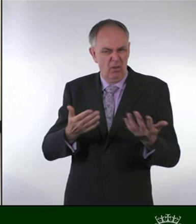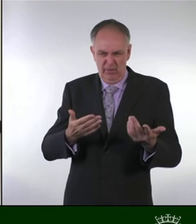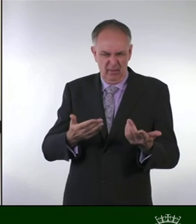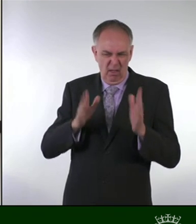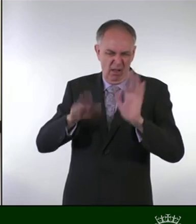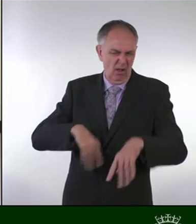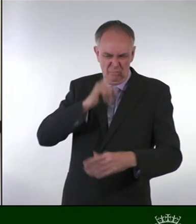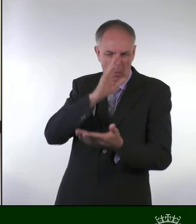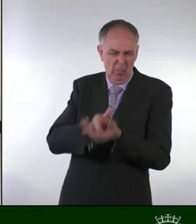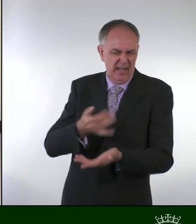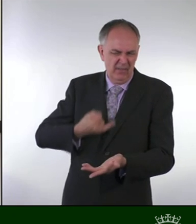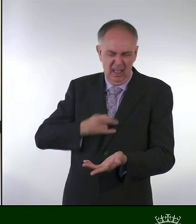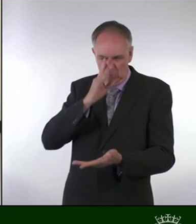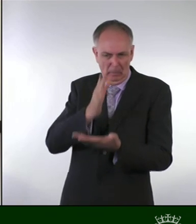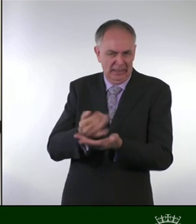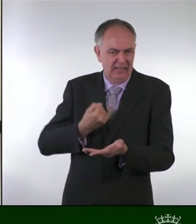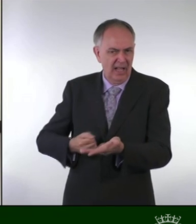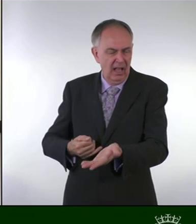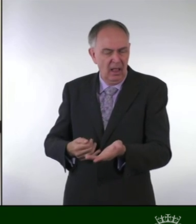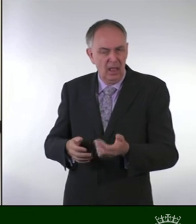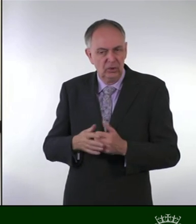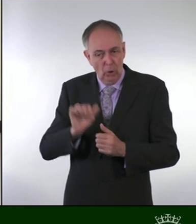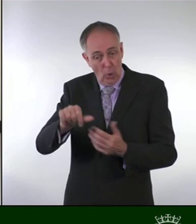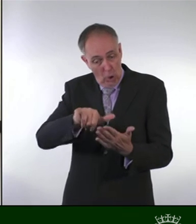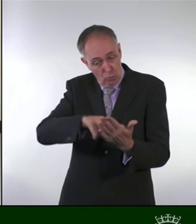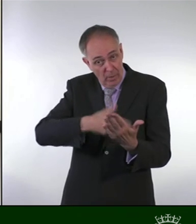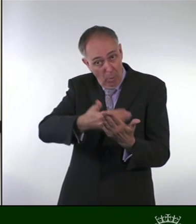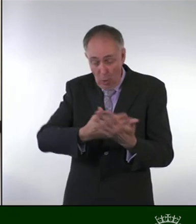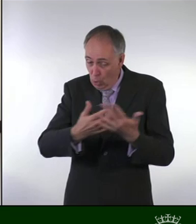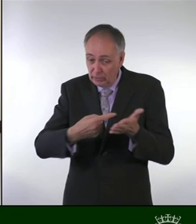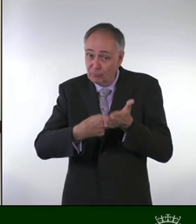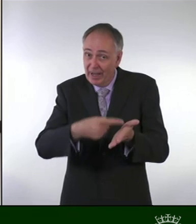Will the Prime Minister commit to implementing all the recommendations in the baroness’s report?